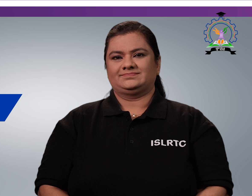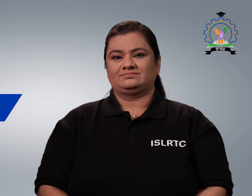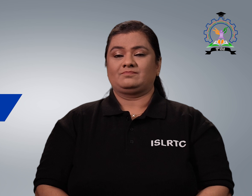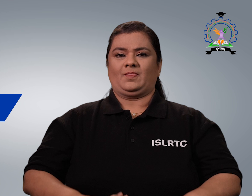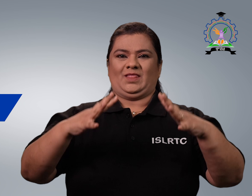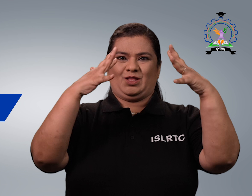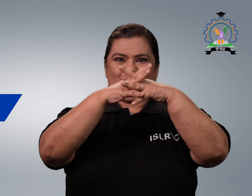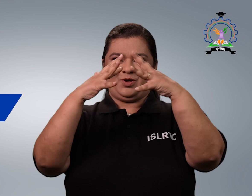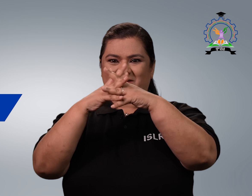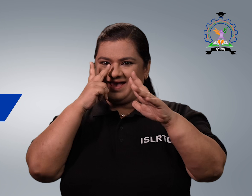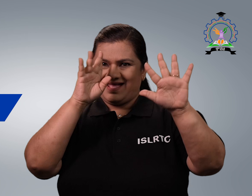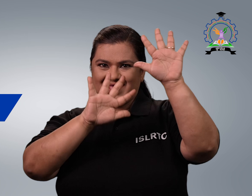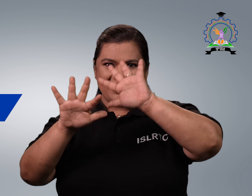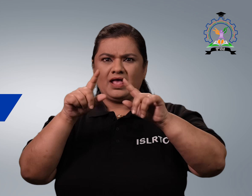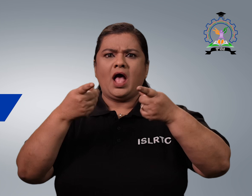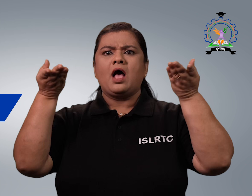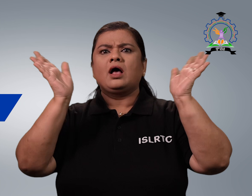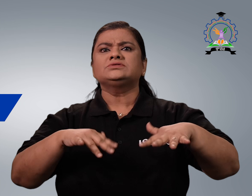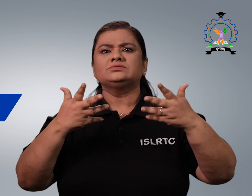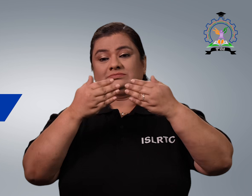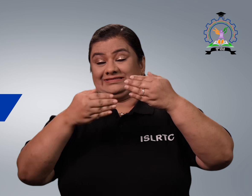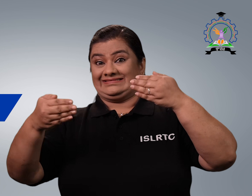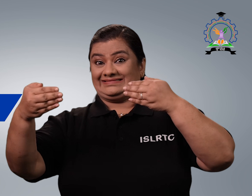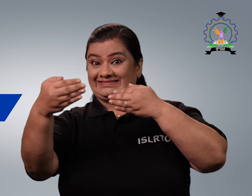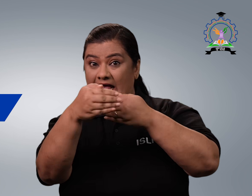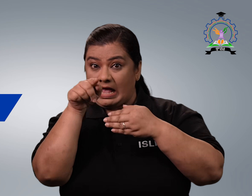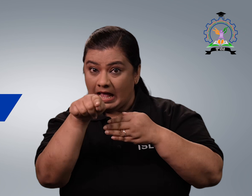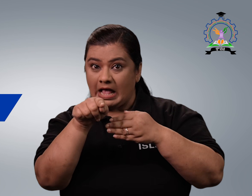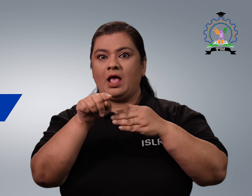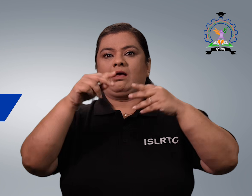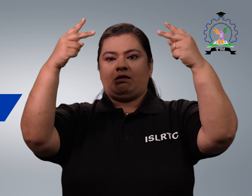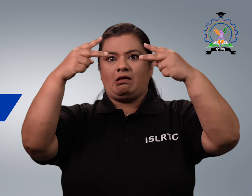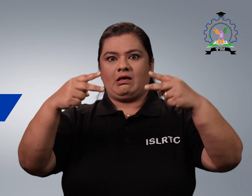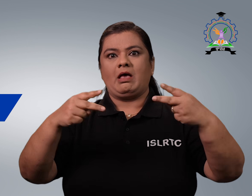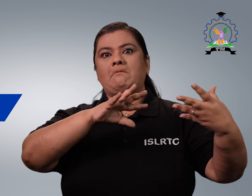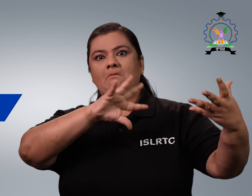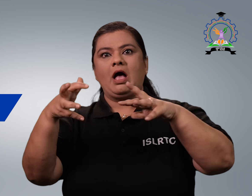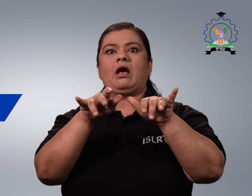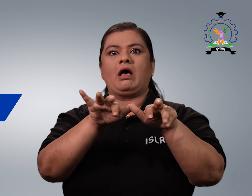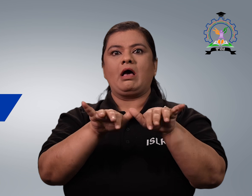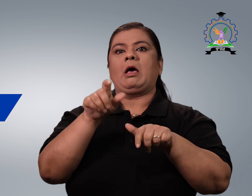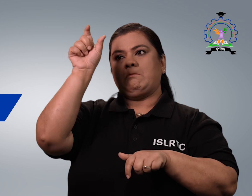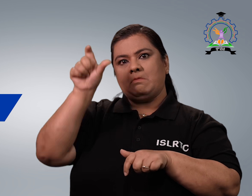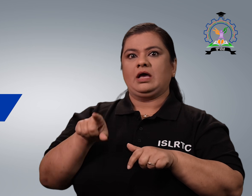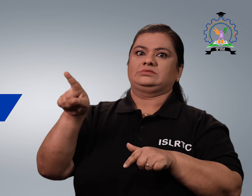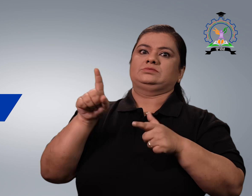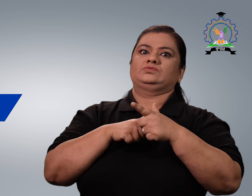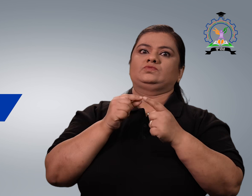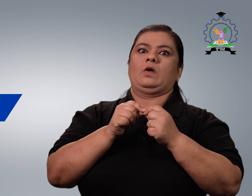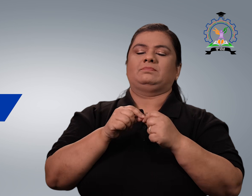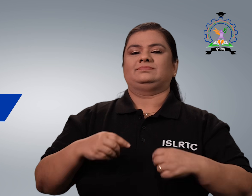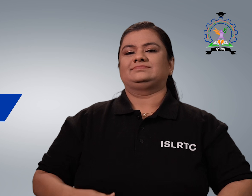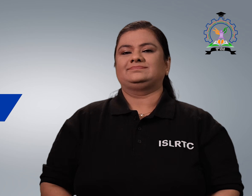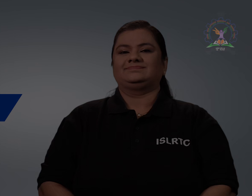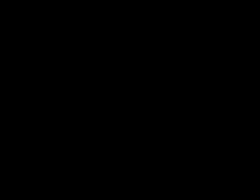Behind every website, there is a lot of coding. The person who writes these codes is known as a coder.